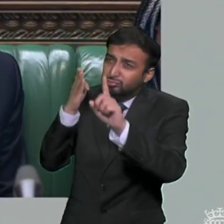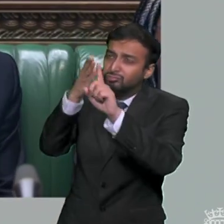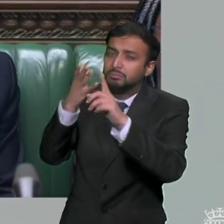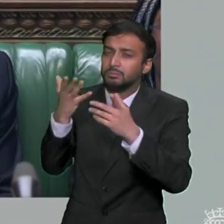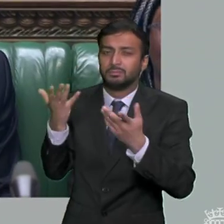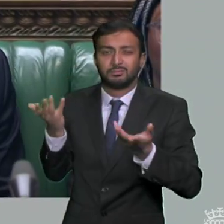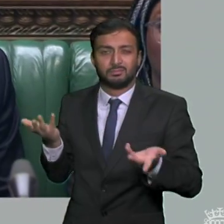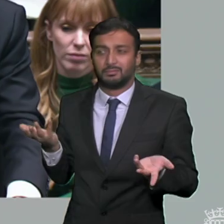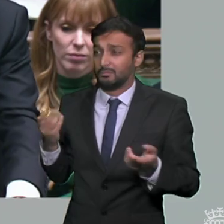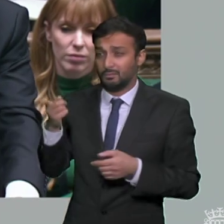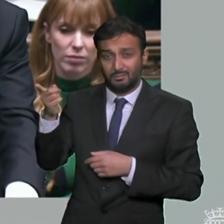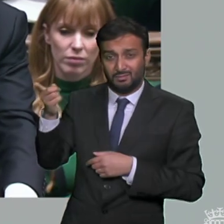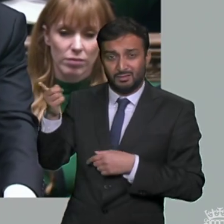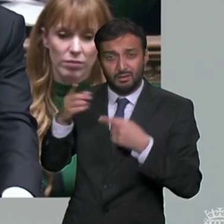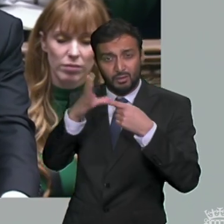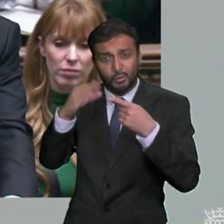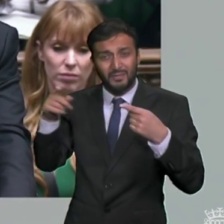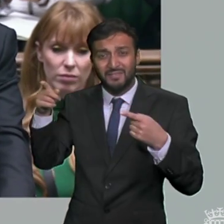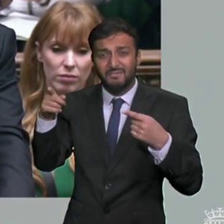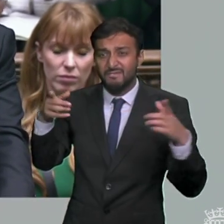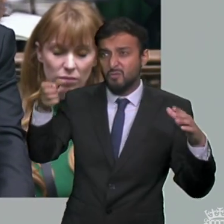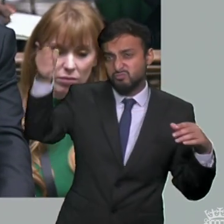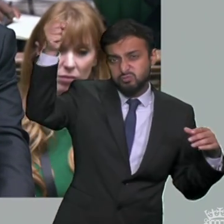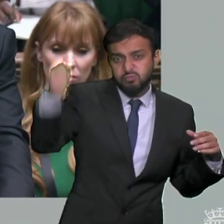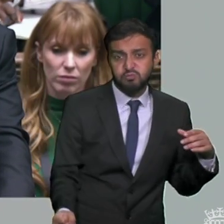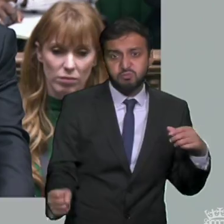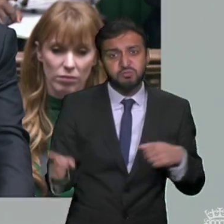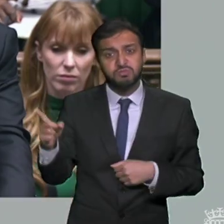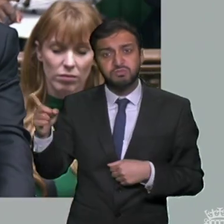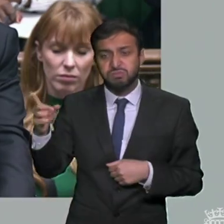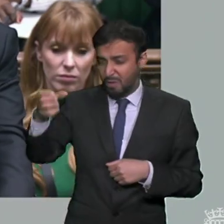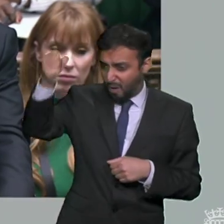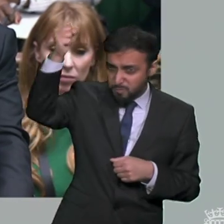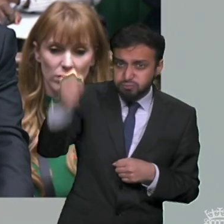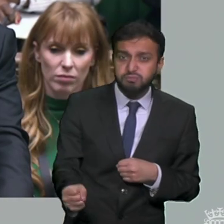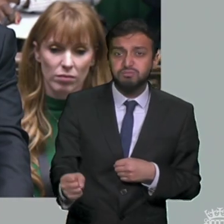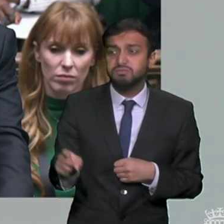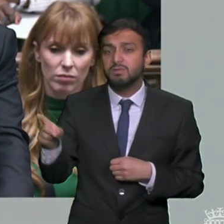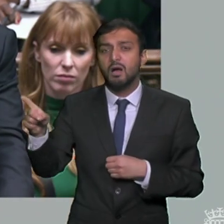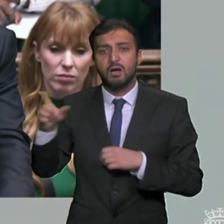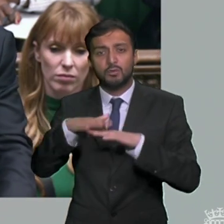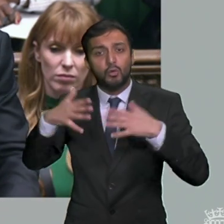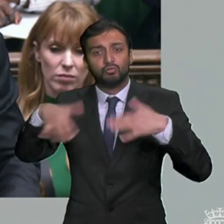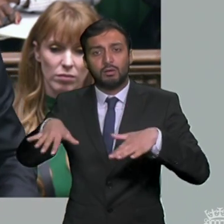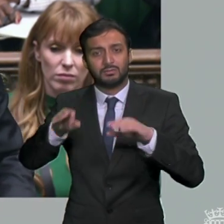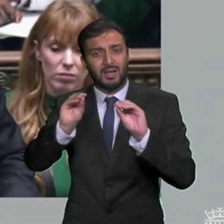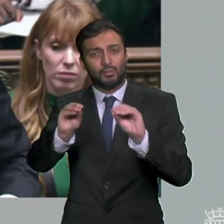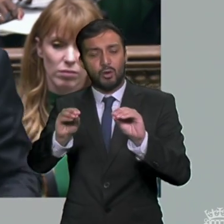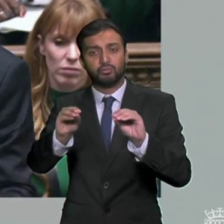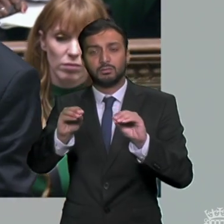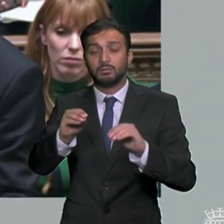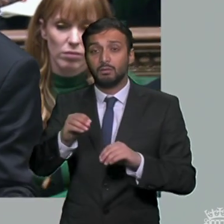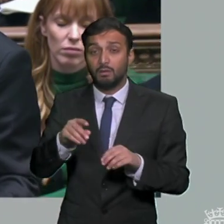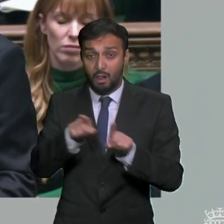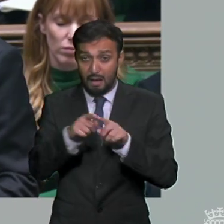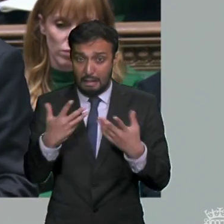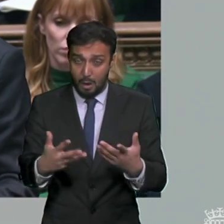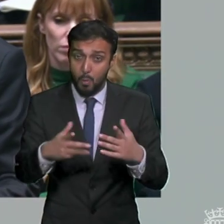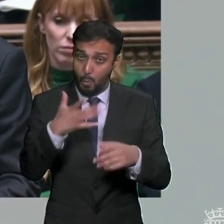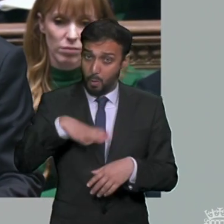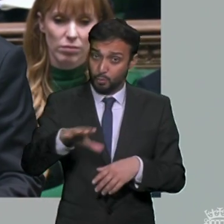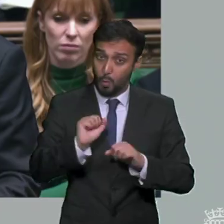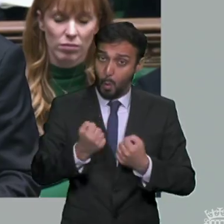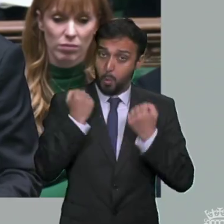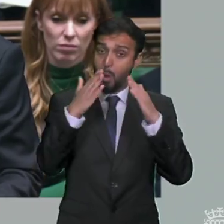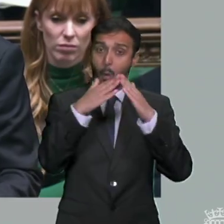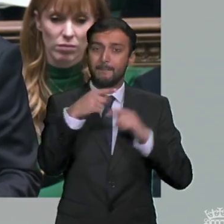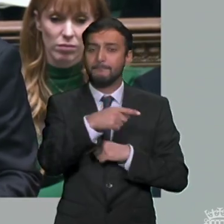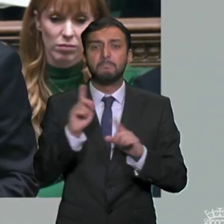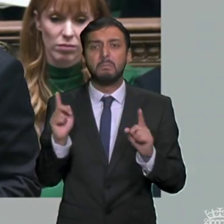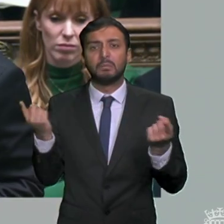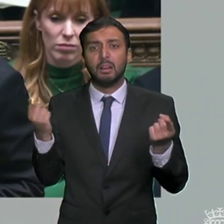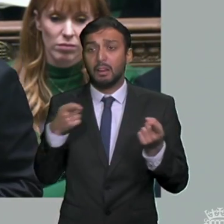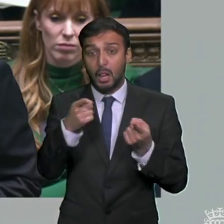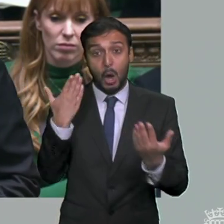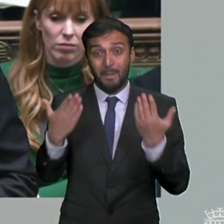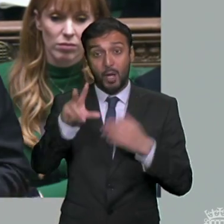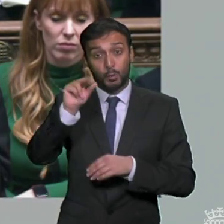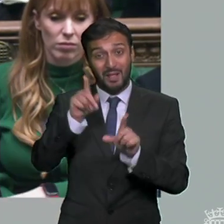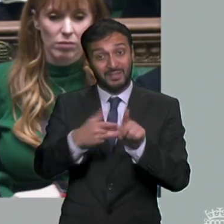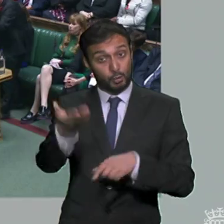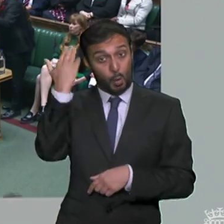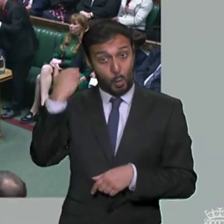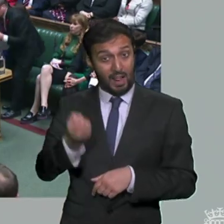They are killing off aspiration in this country, and it is not just about education—why is the dream of home ownership far more remote now than it was when his party came to power 12 years ago?